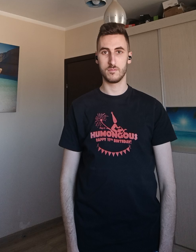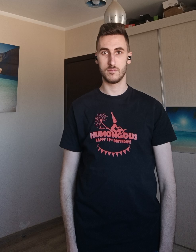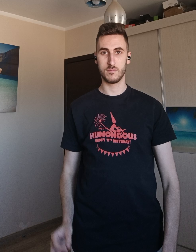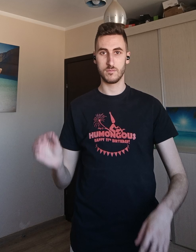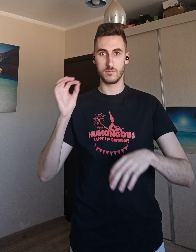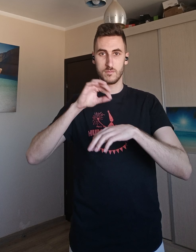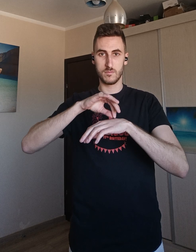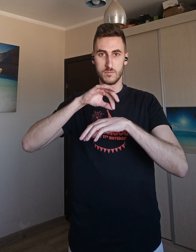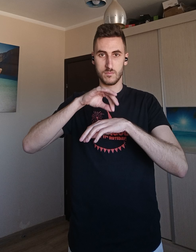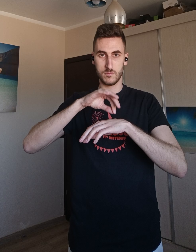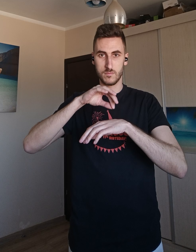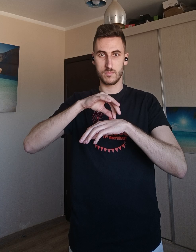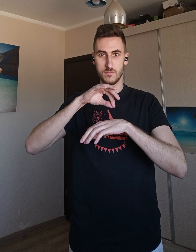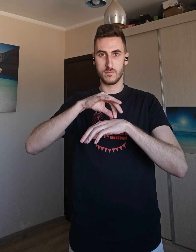רופא